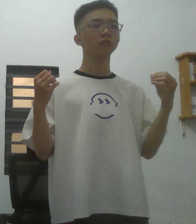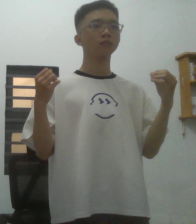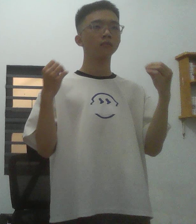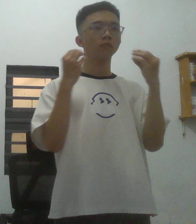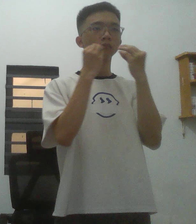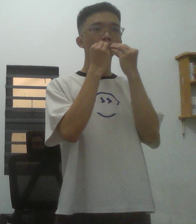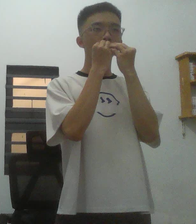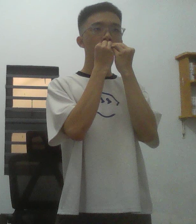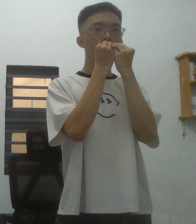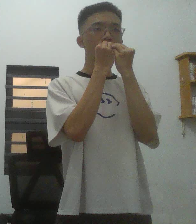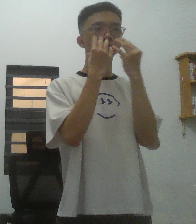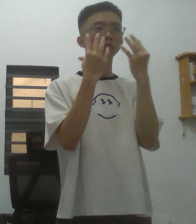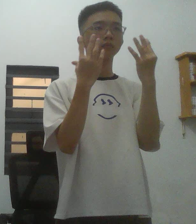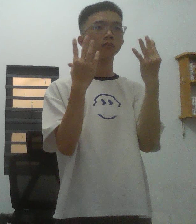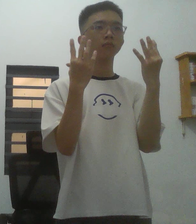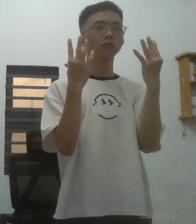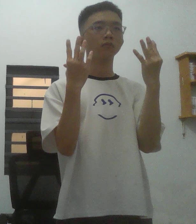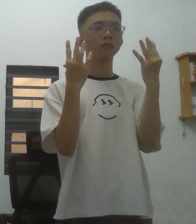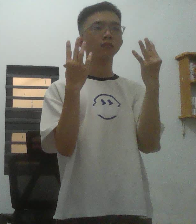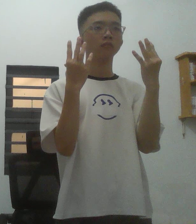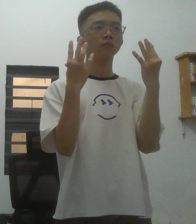cam on